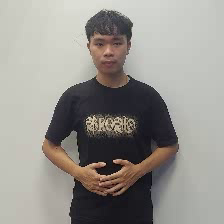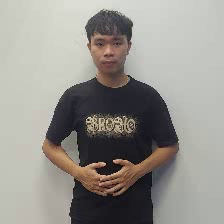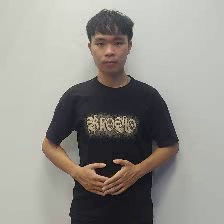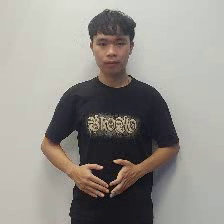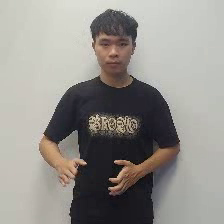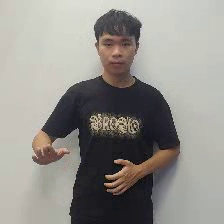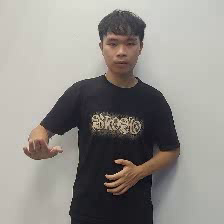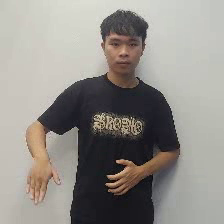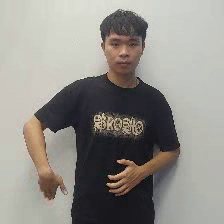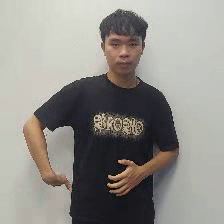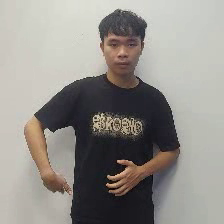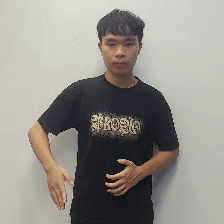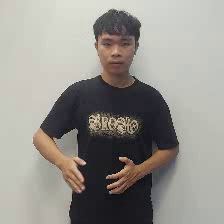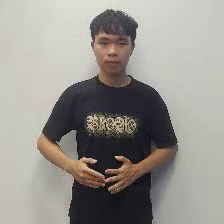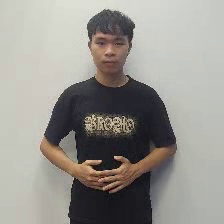Phía sau